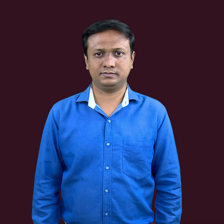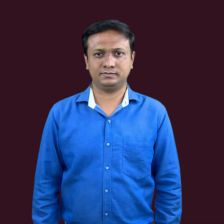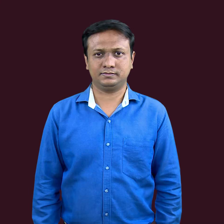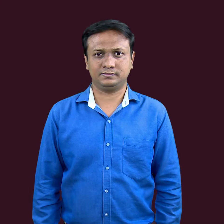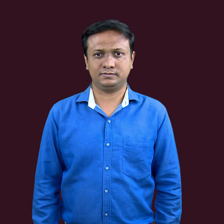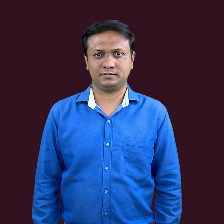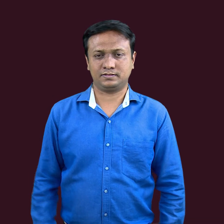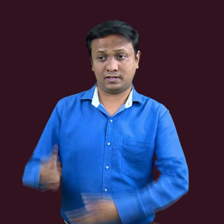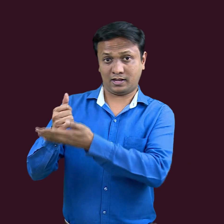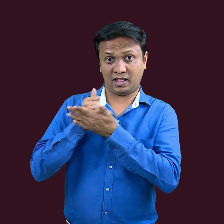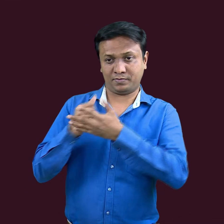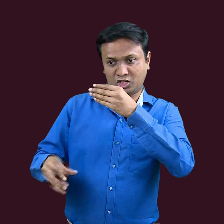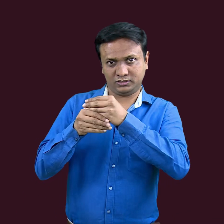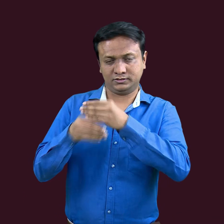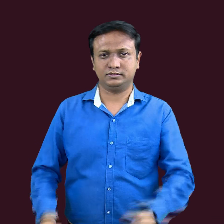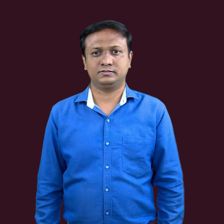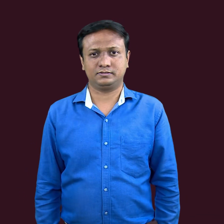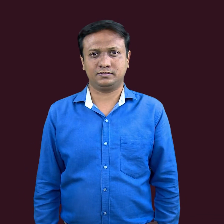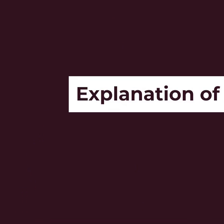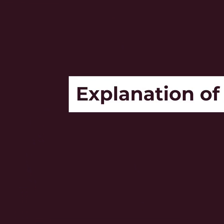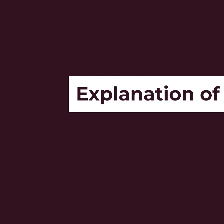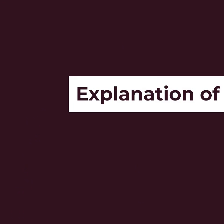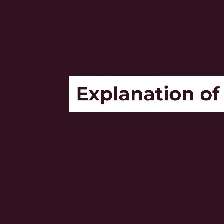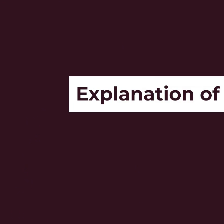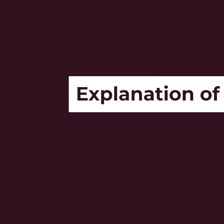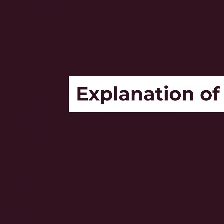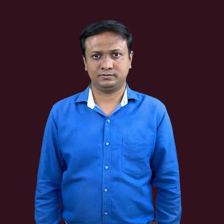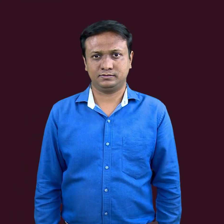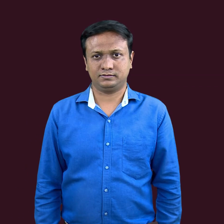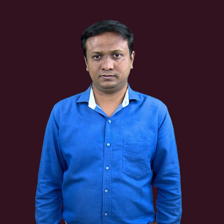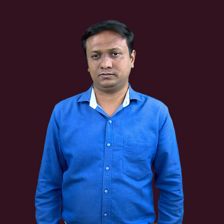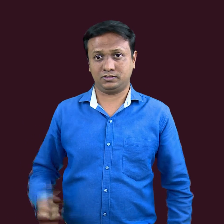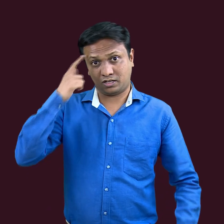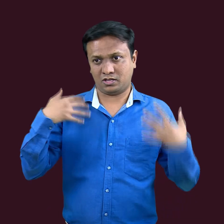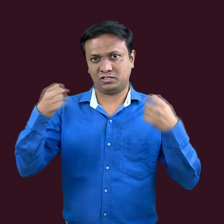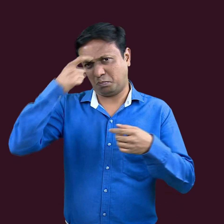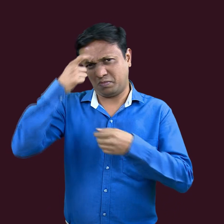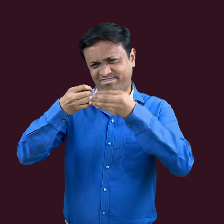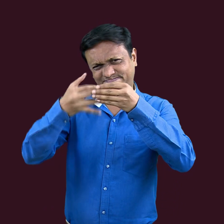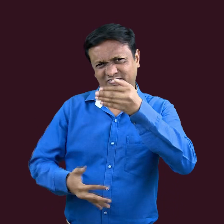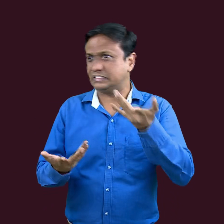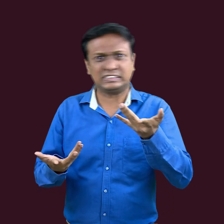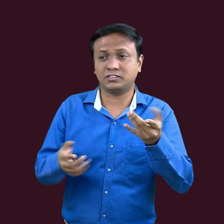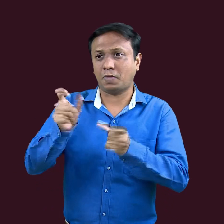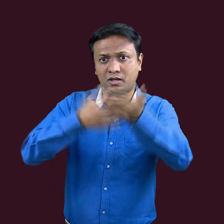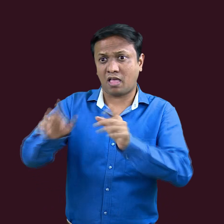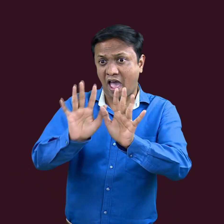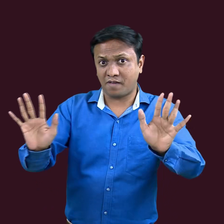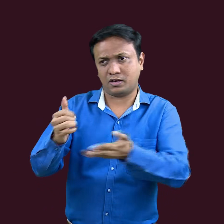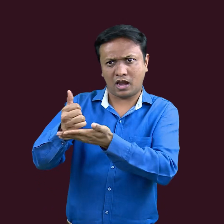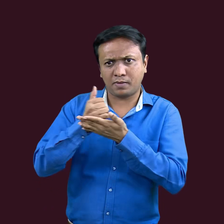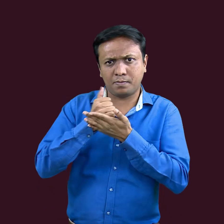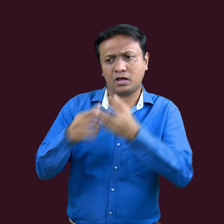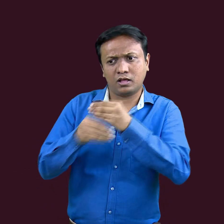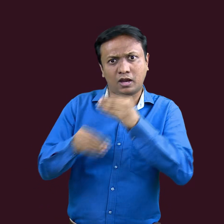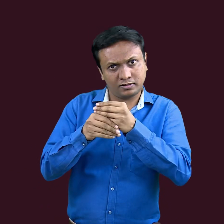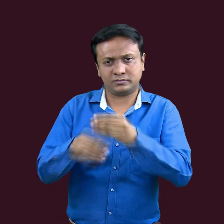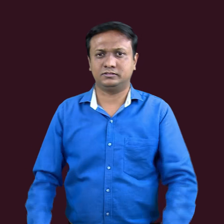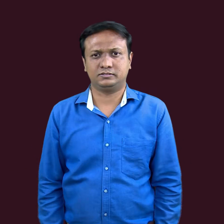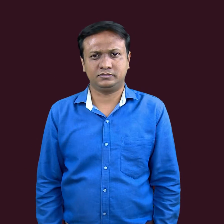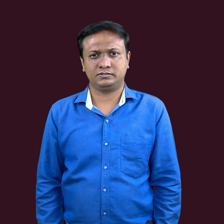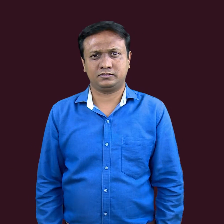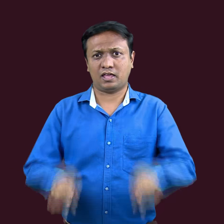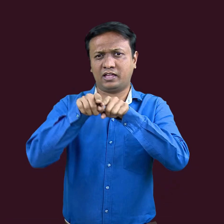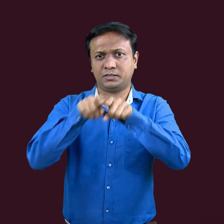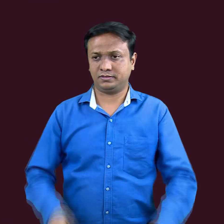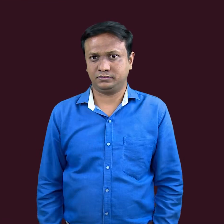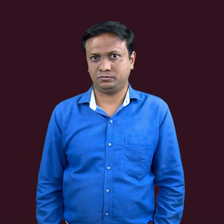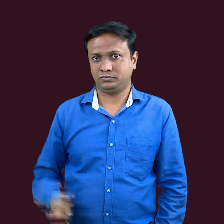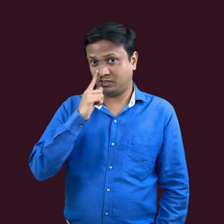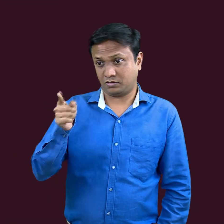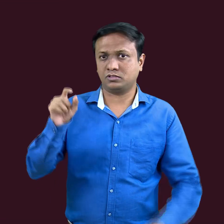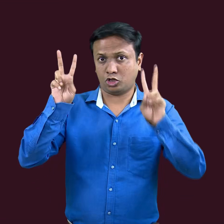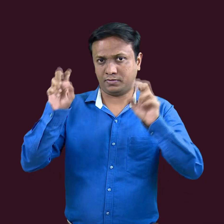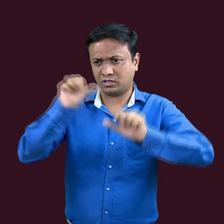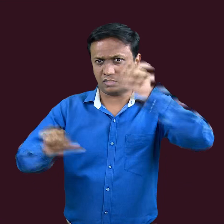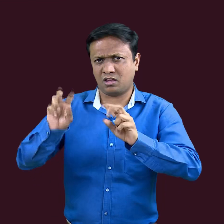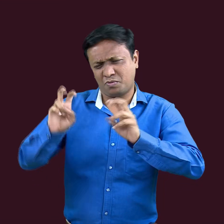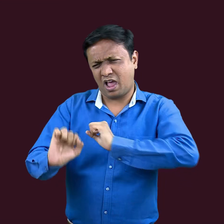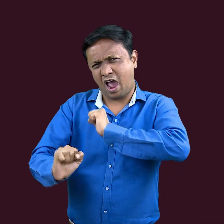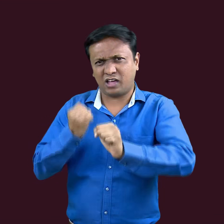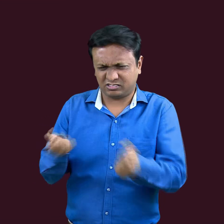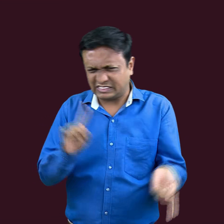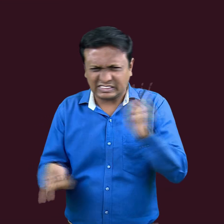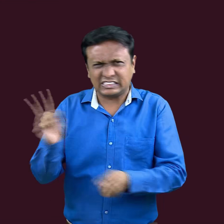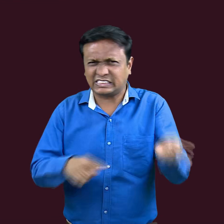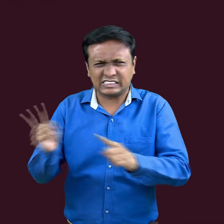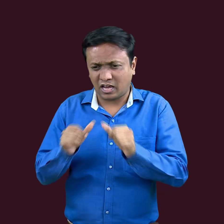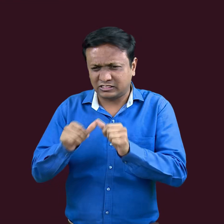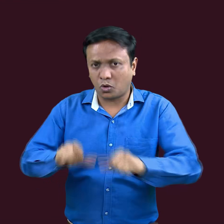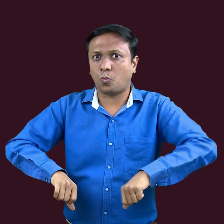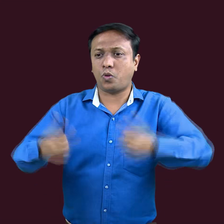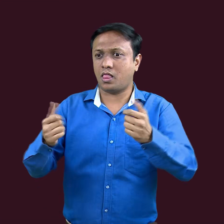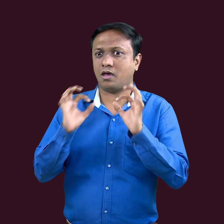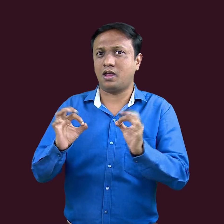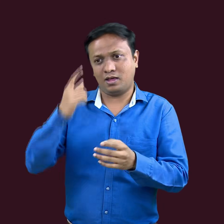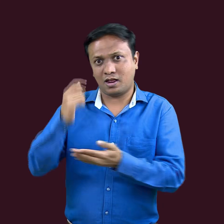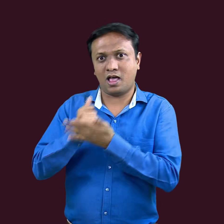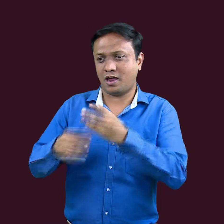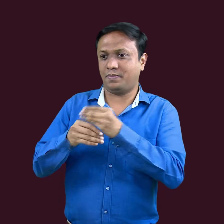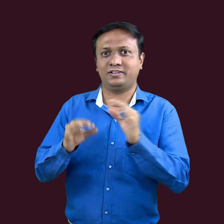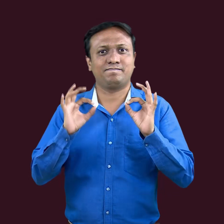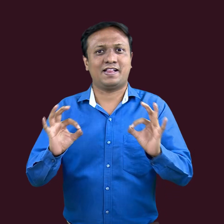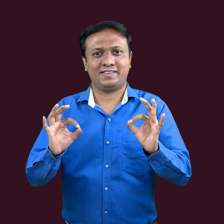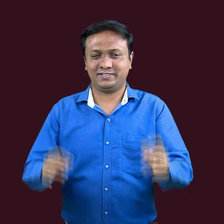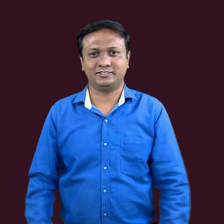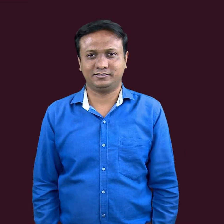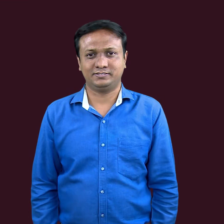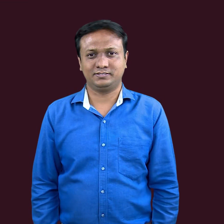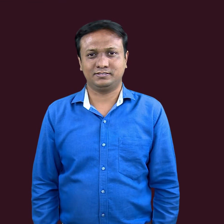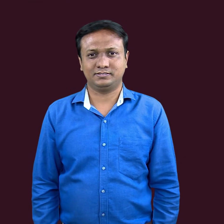Additional help